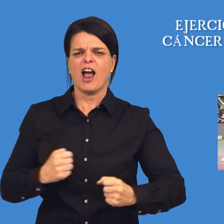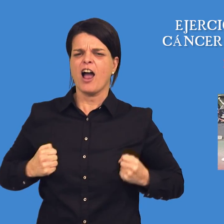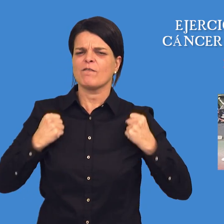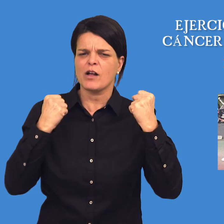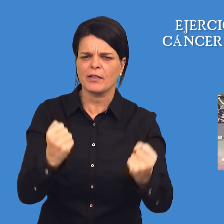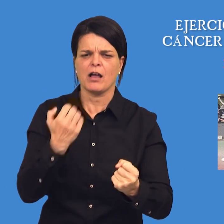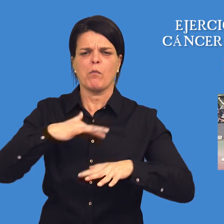fuerte